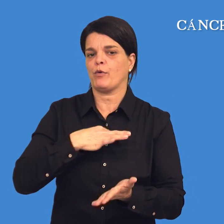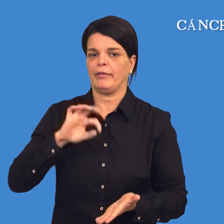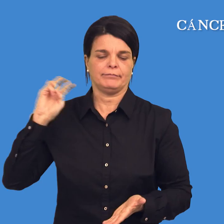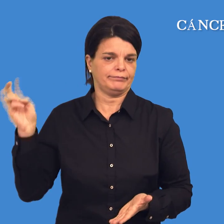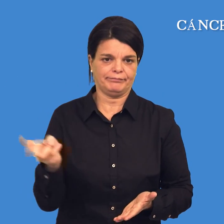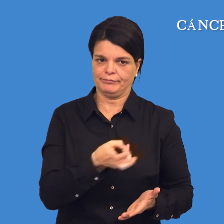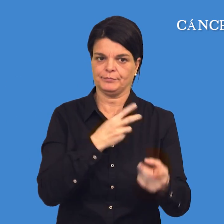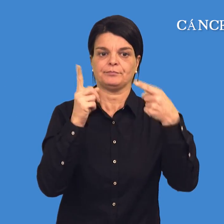etc